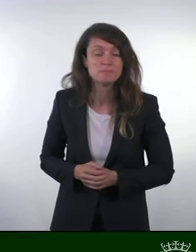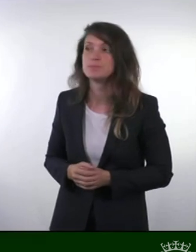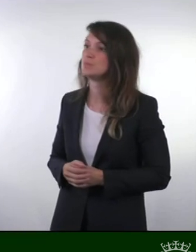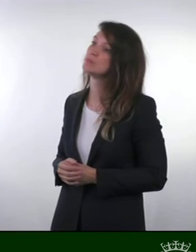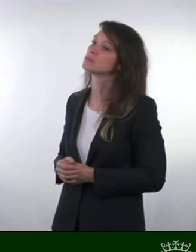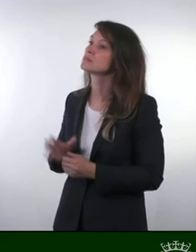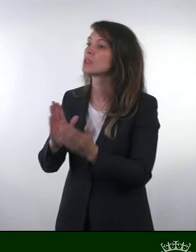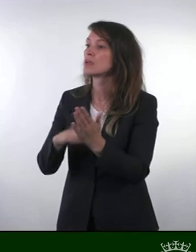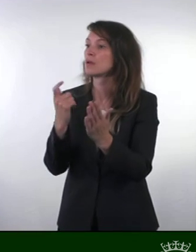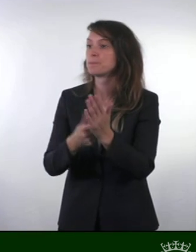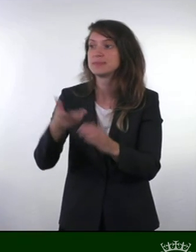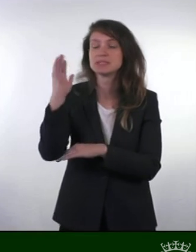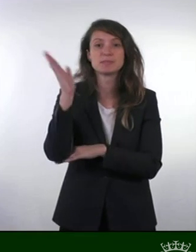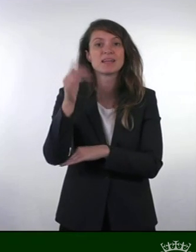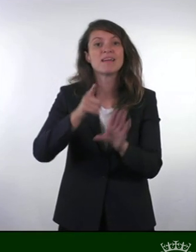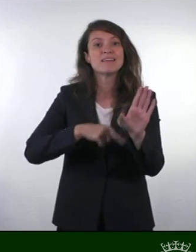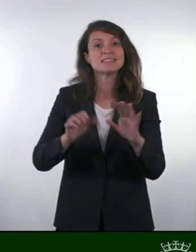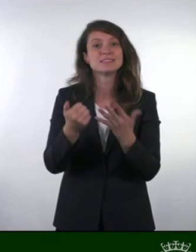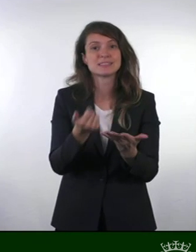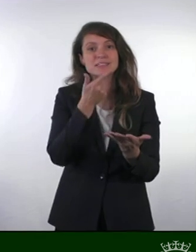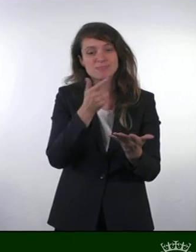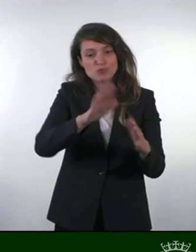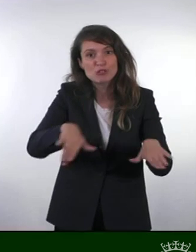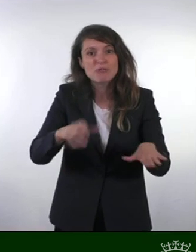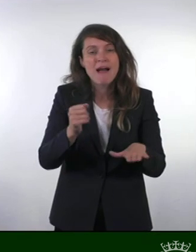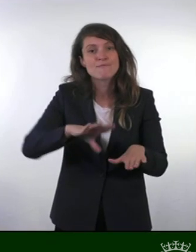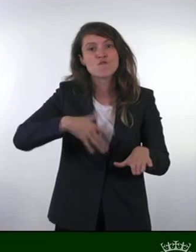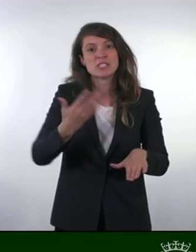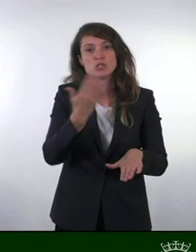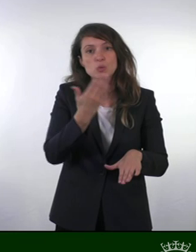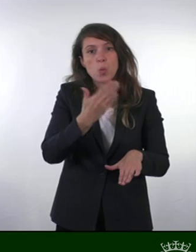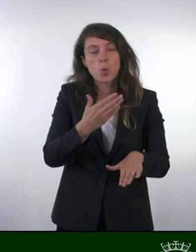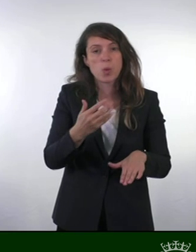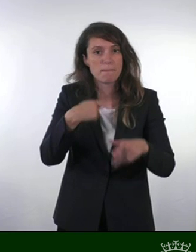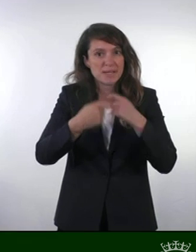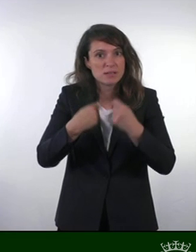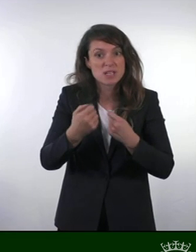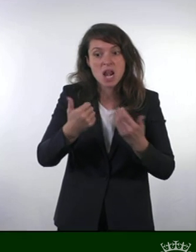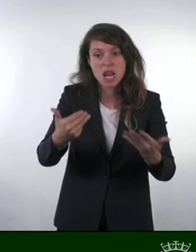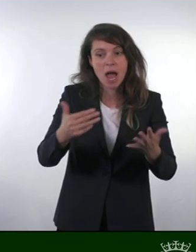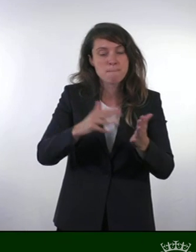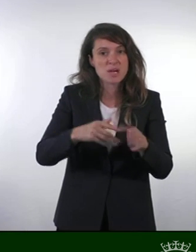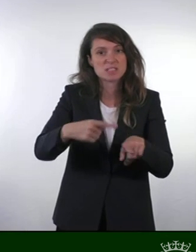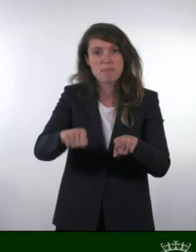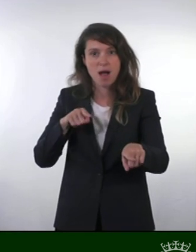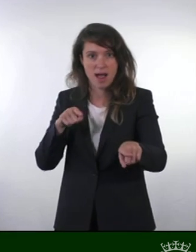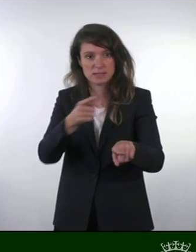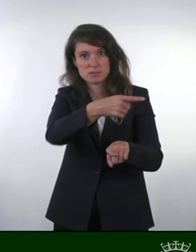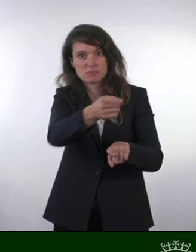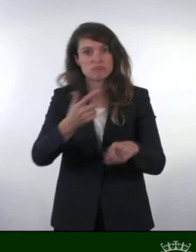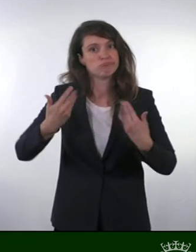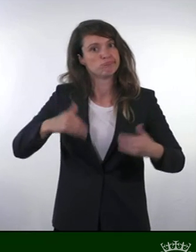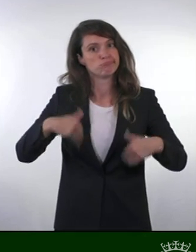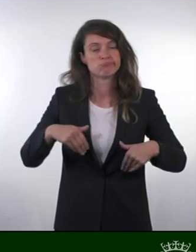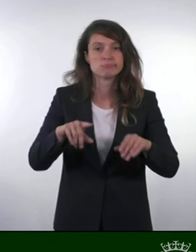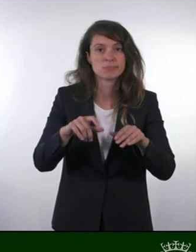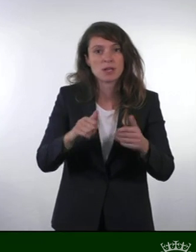At year 6, children on free school meals are nine months behind their better-off classmates.